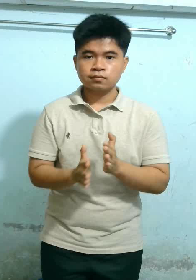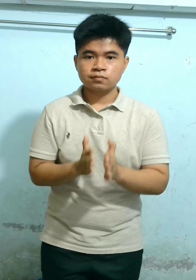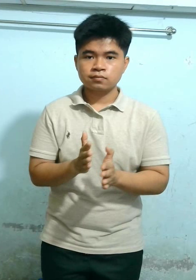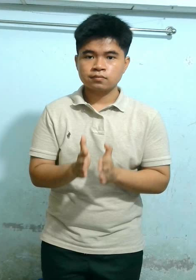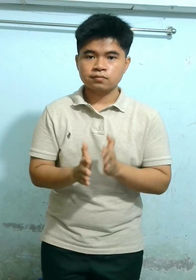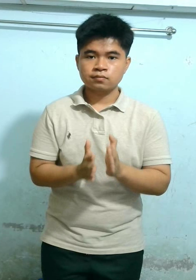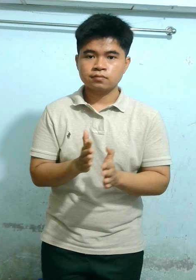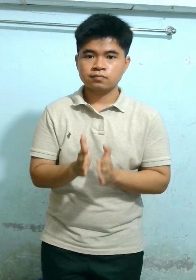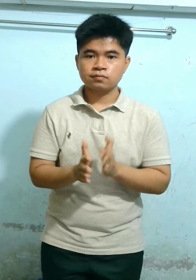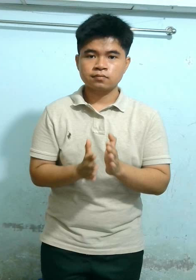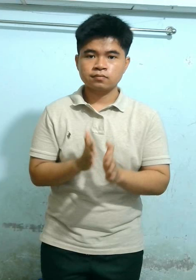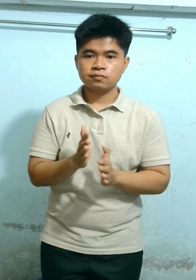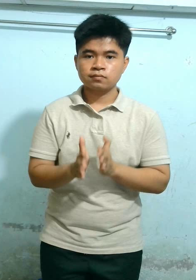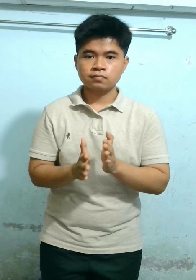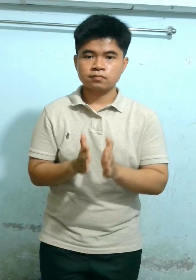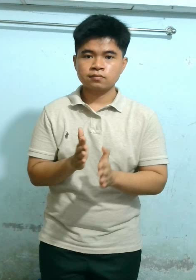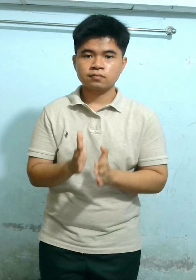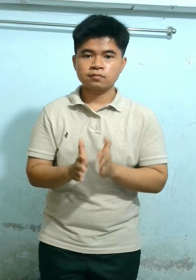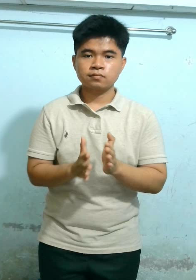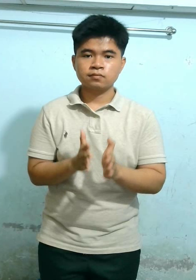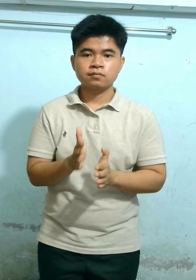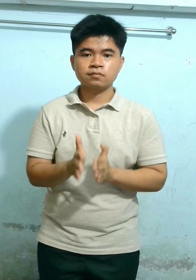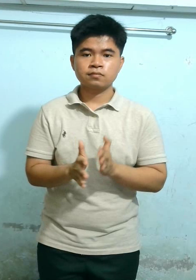ngon ngu ki hieu